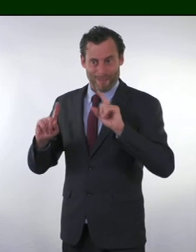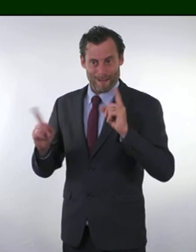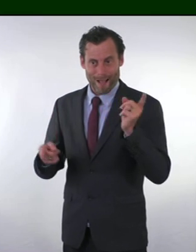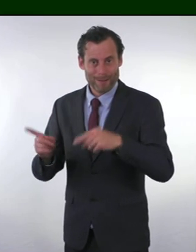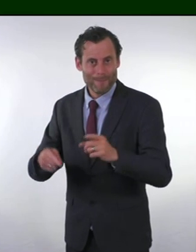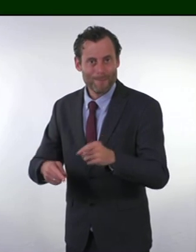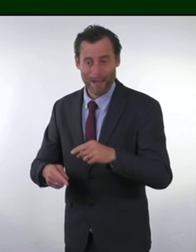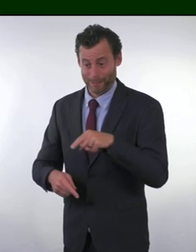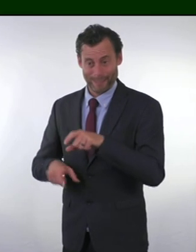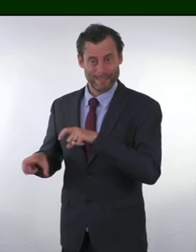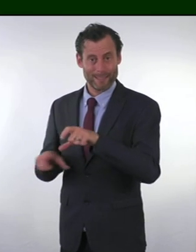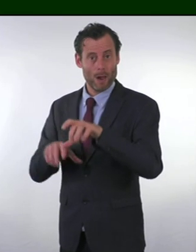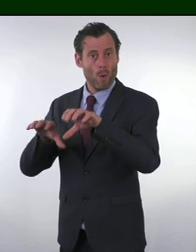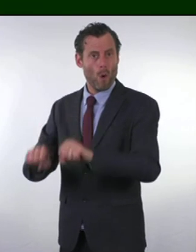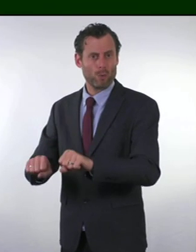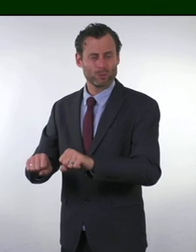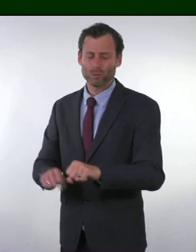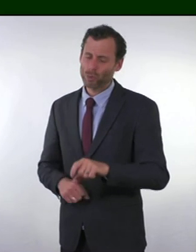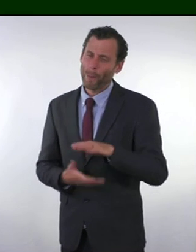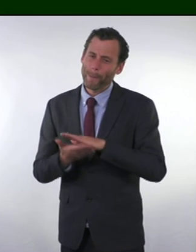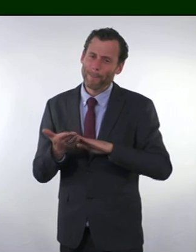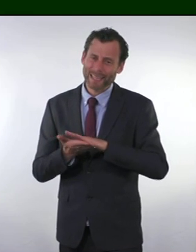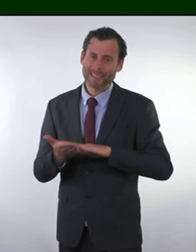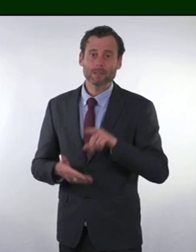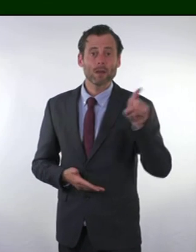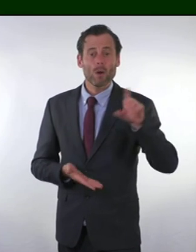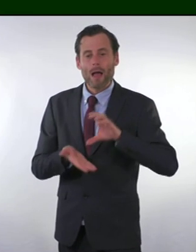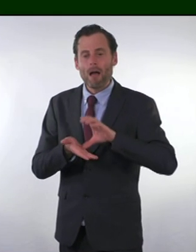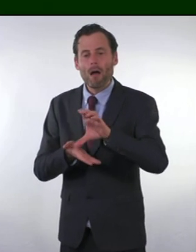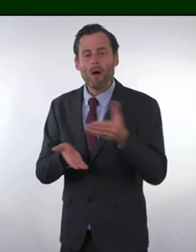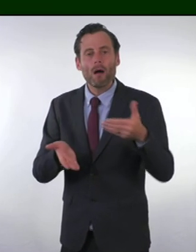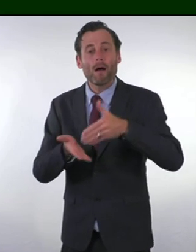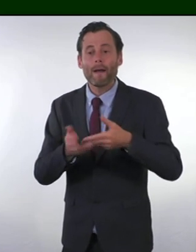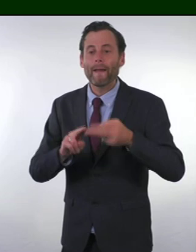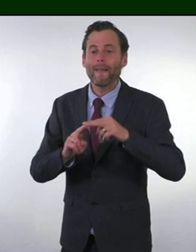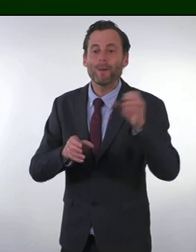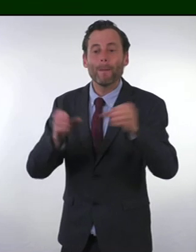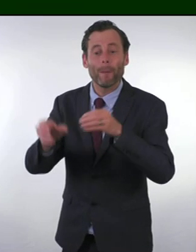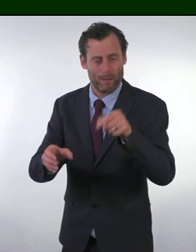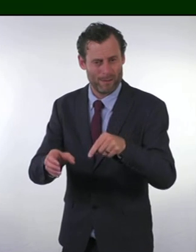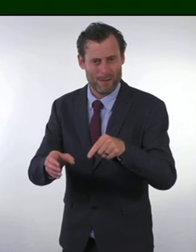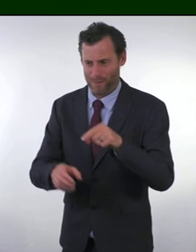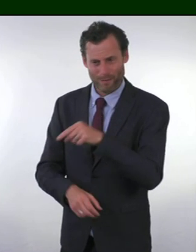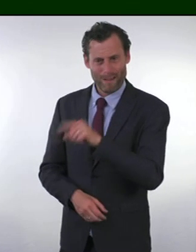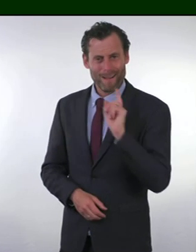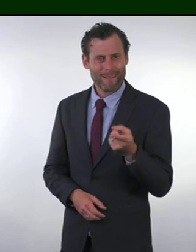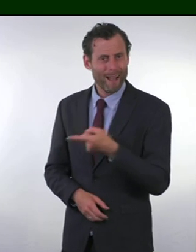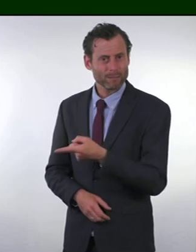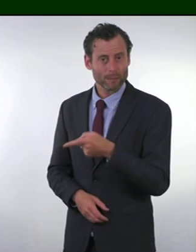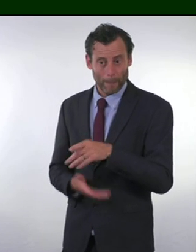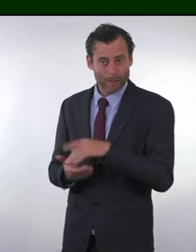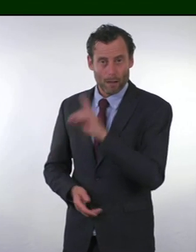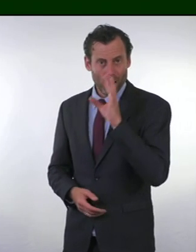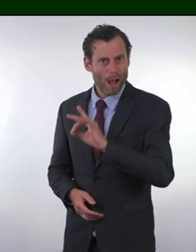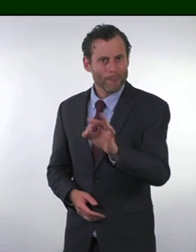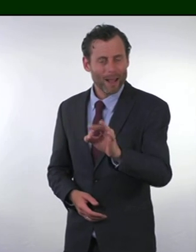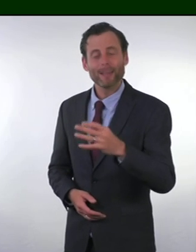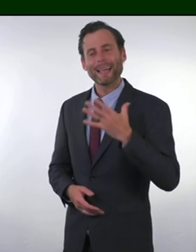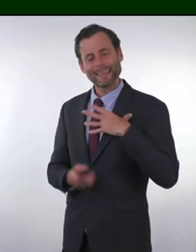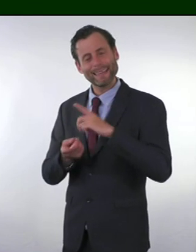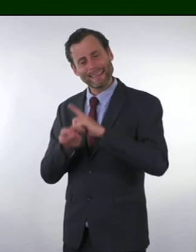Will he change his one-size-fits-all approach to winding down the employment schemes that have kept many companies going in these sectors?